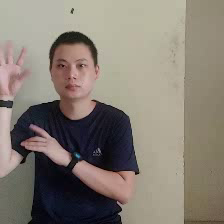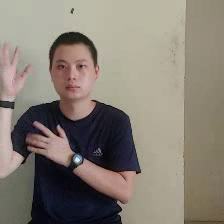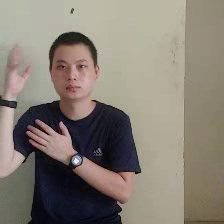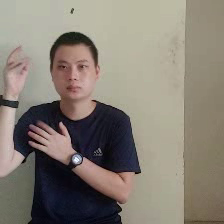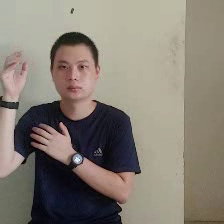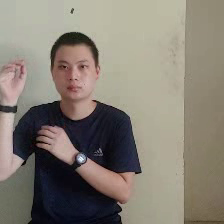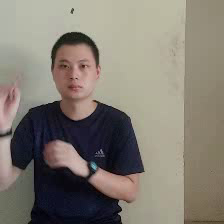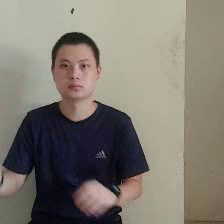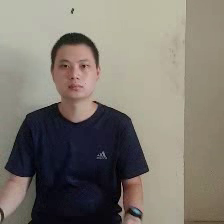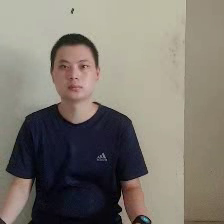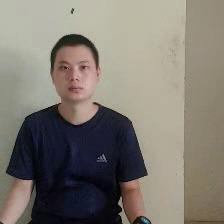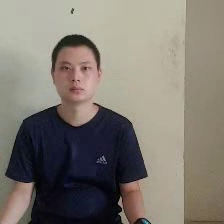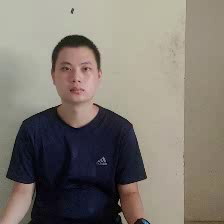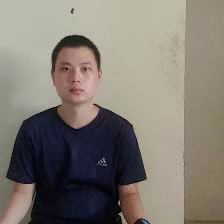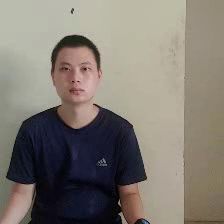Cho